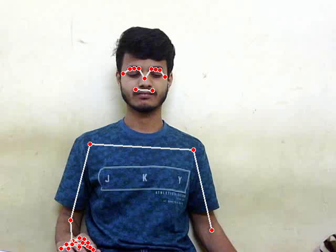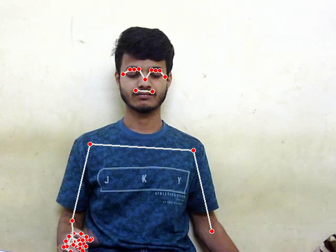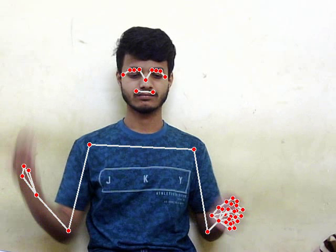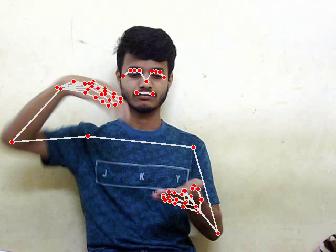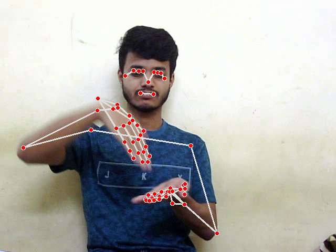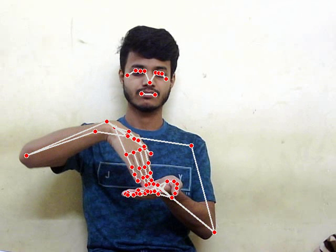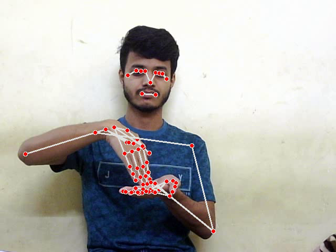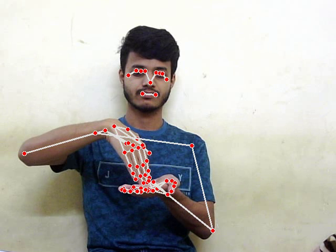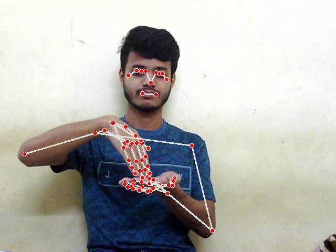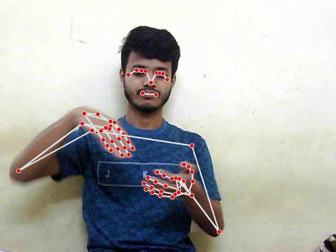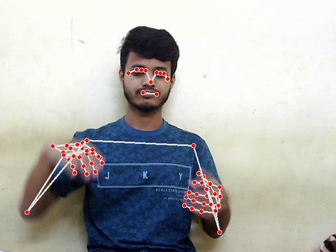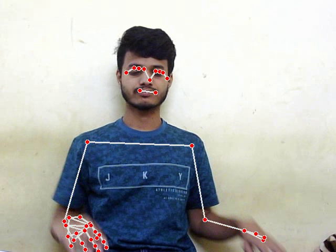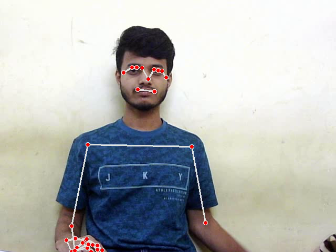again